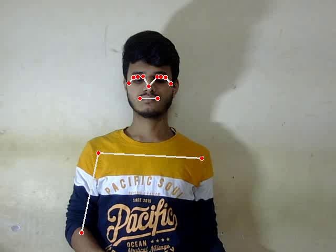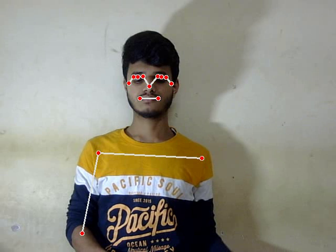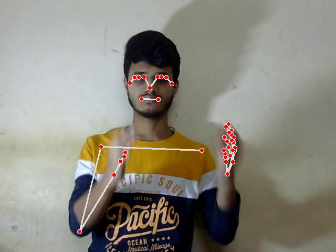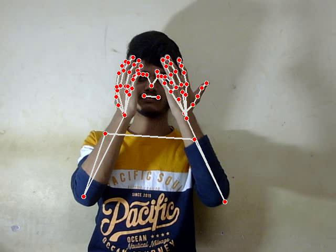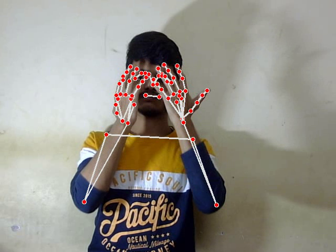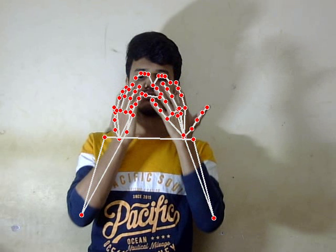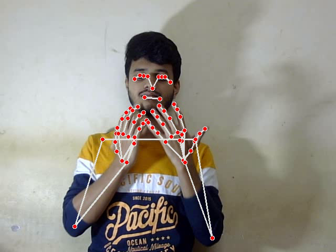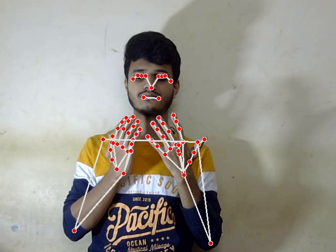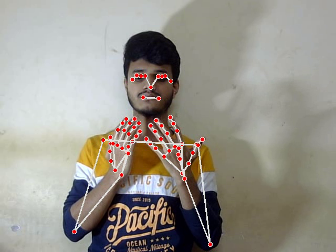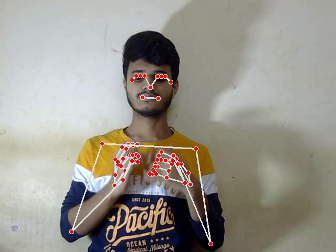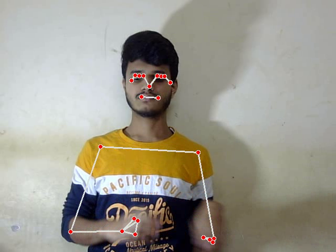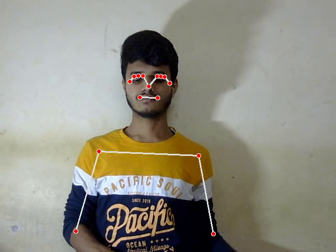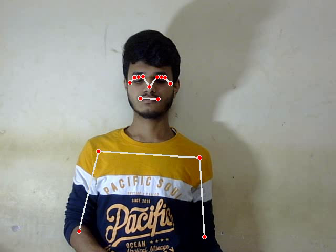sad